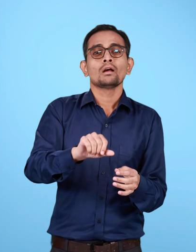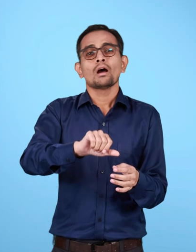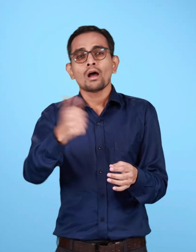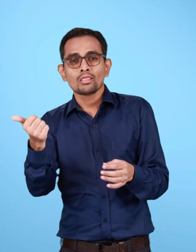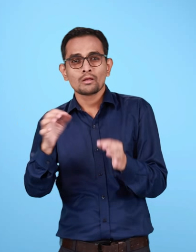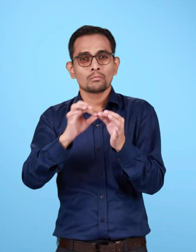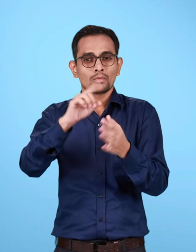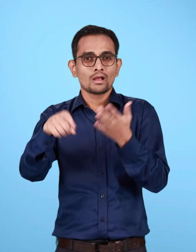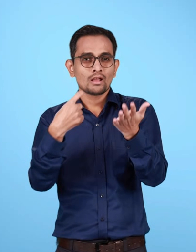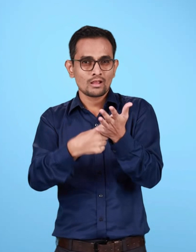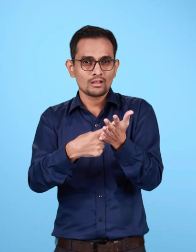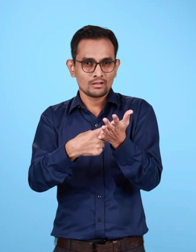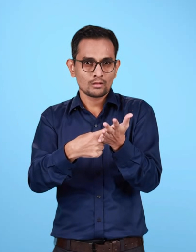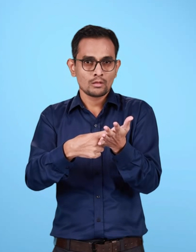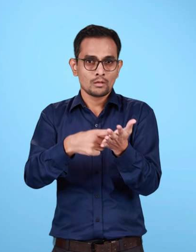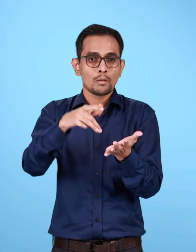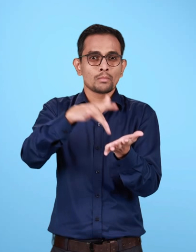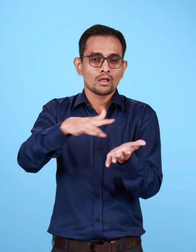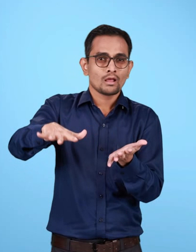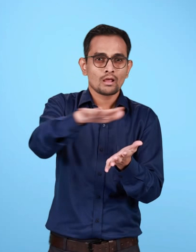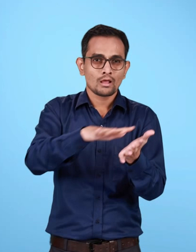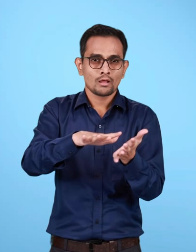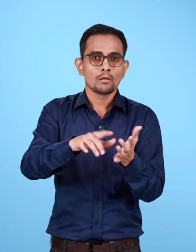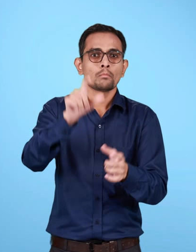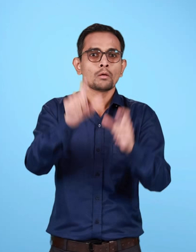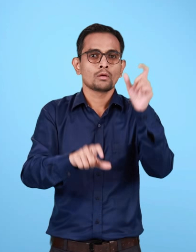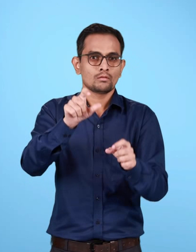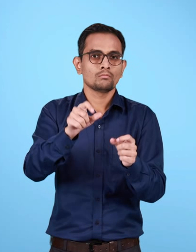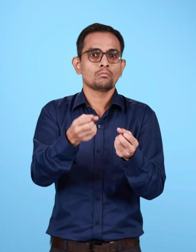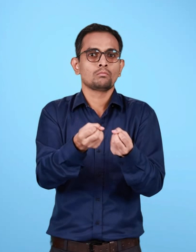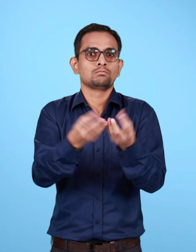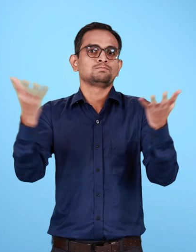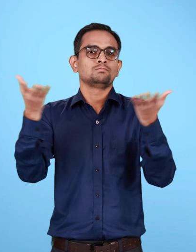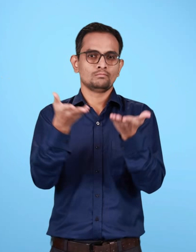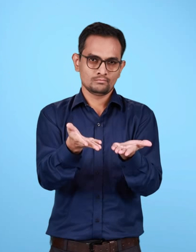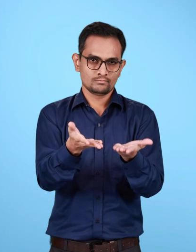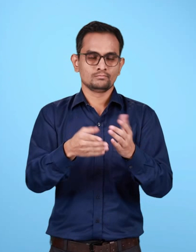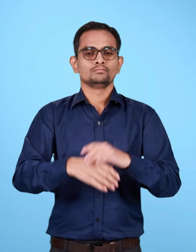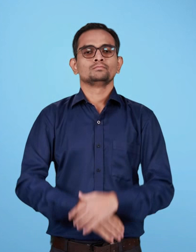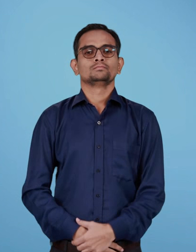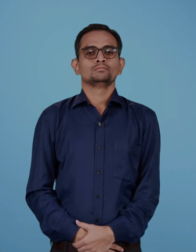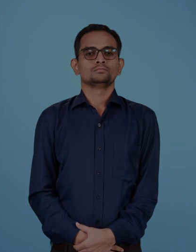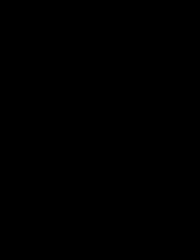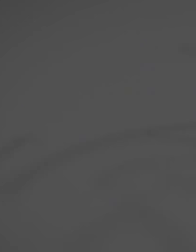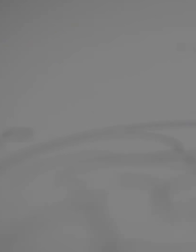has high population density.